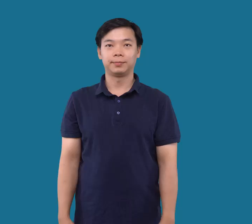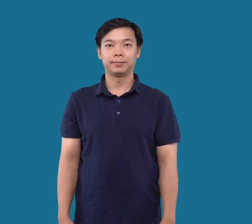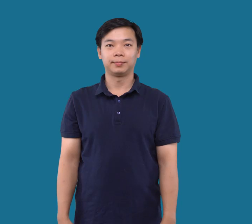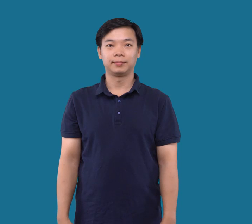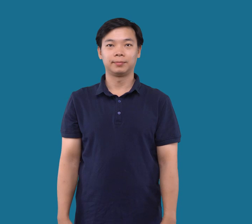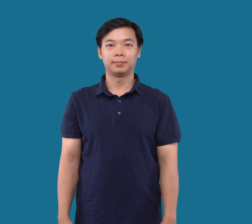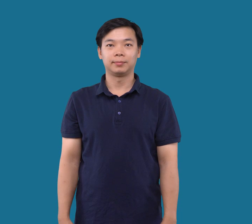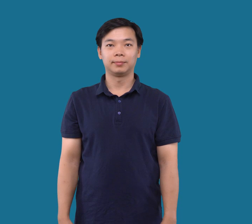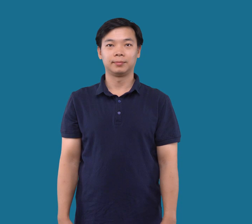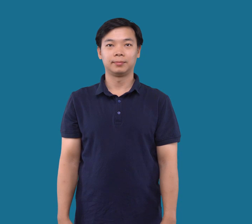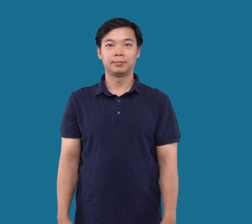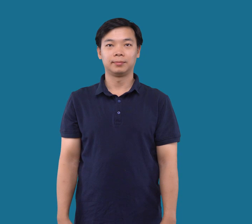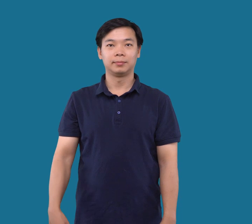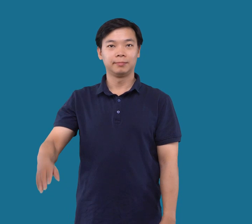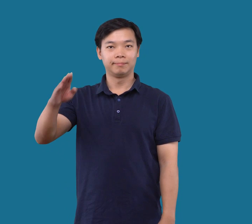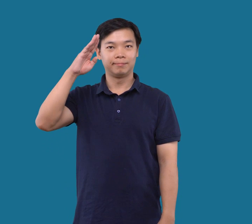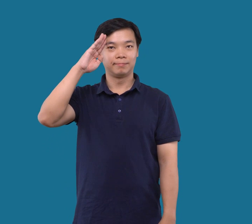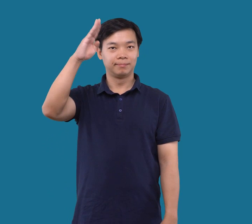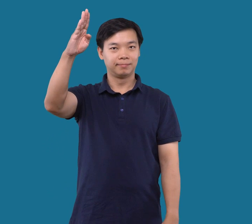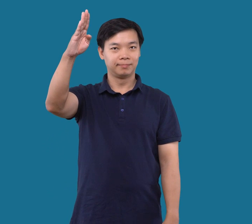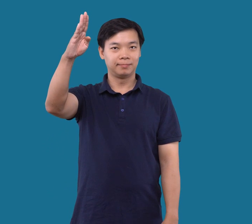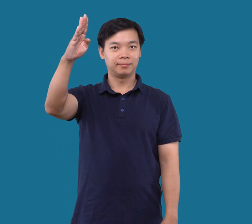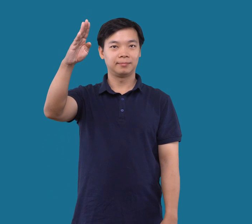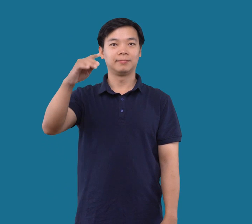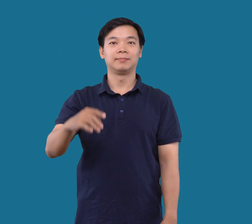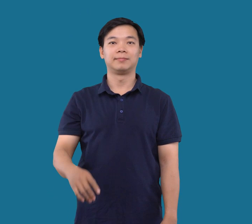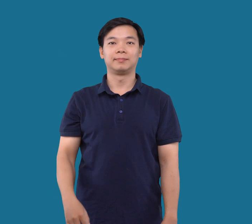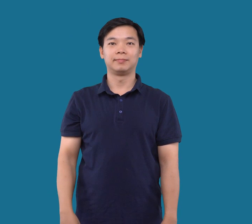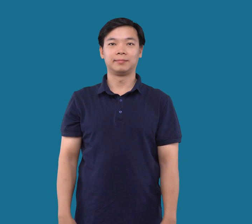chào